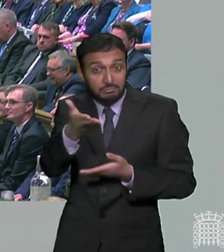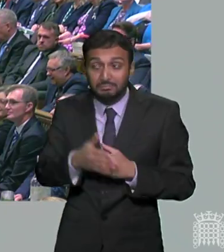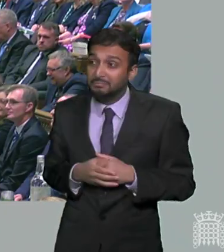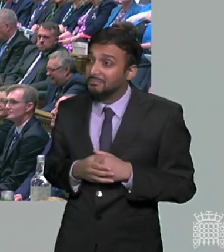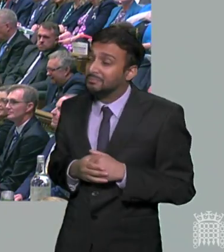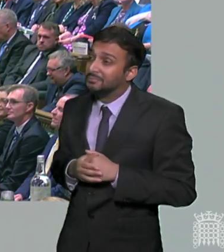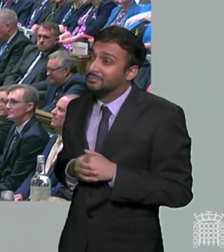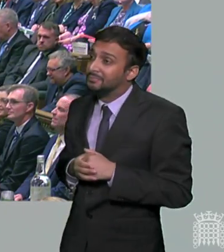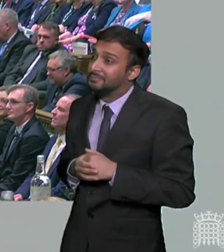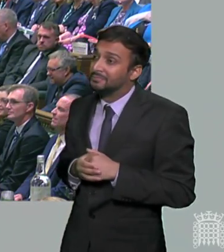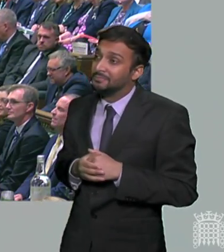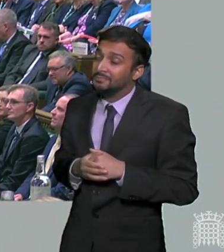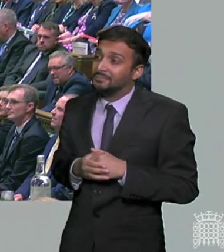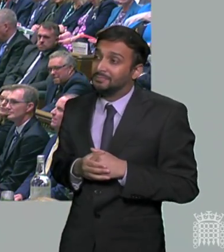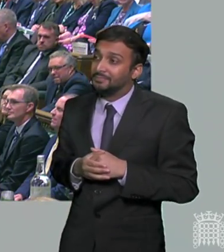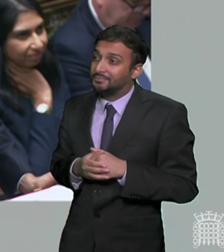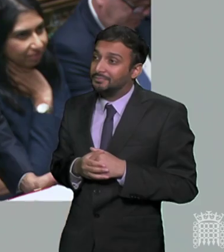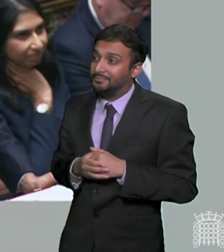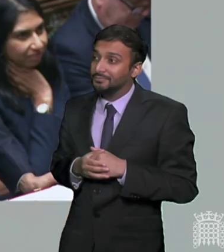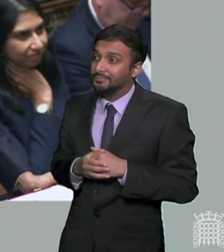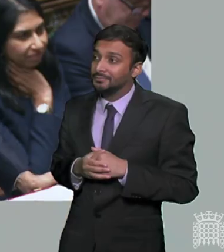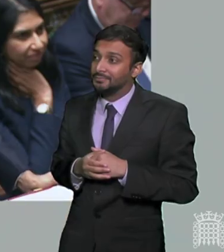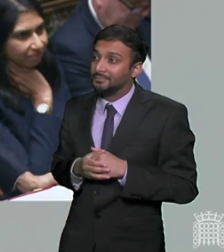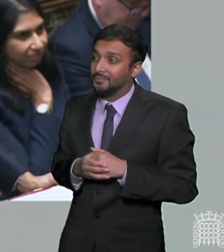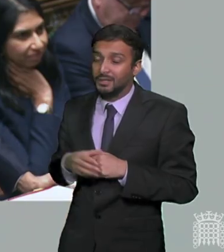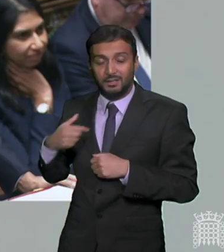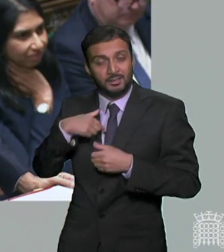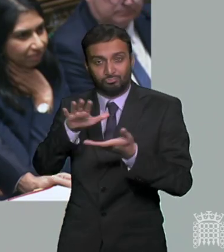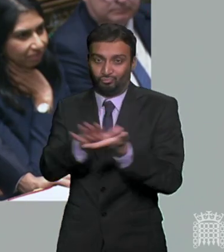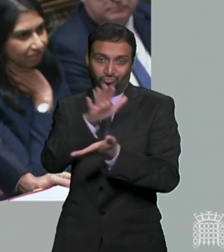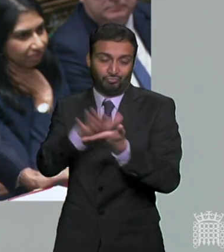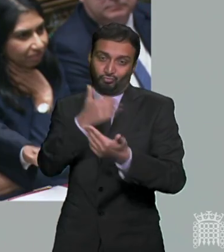I am happy to join my honourable Friend in praising all his local teams.